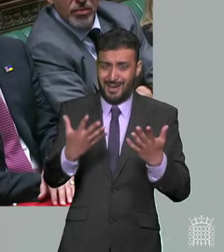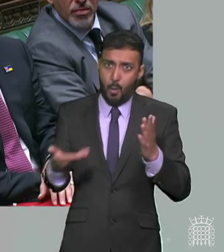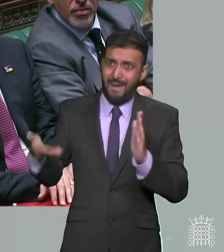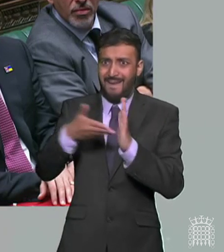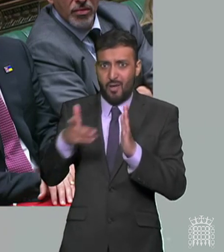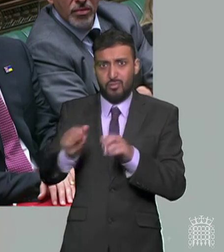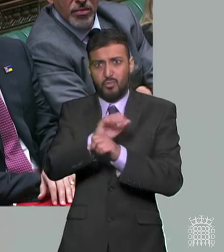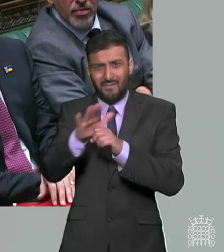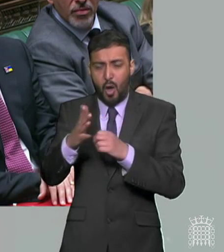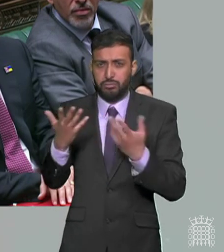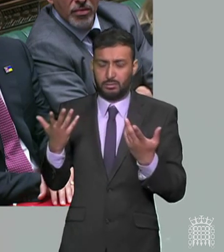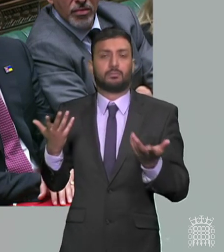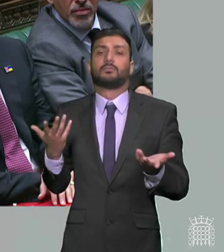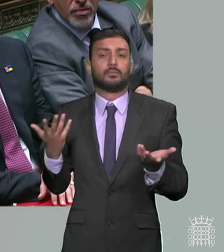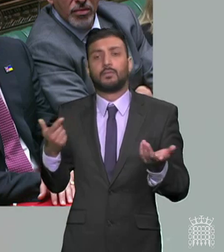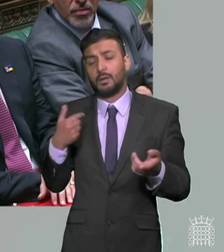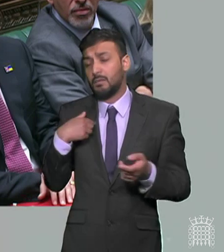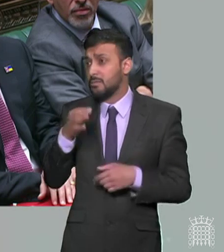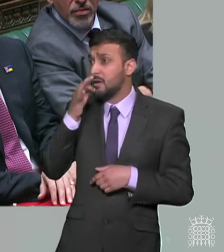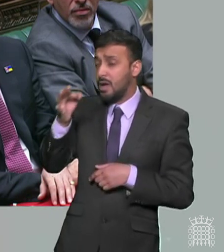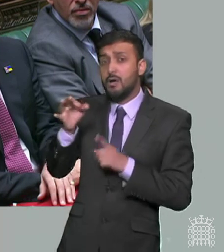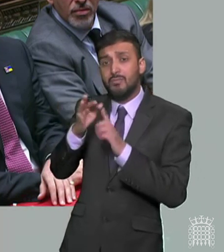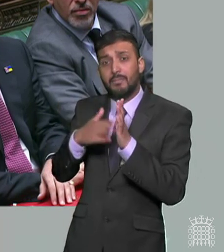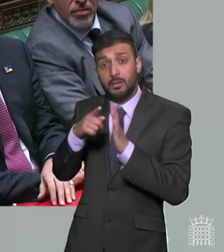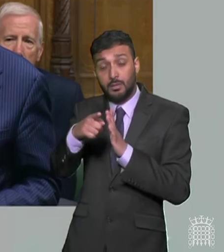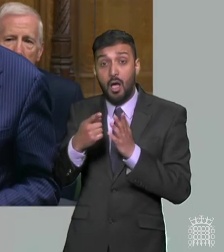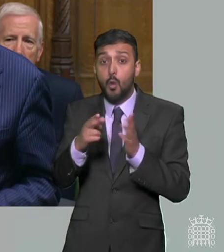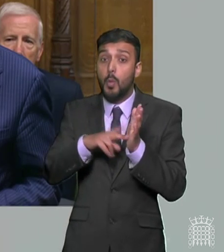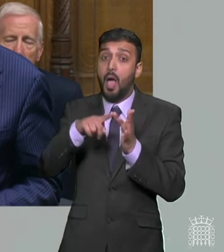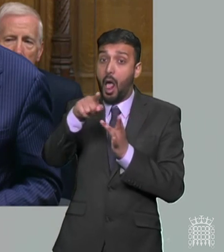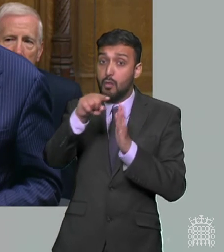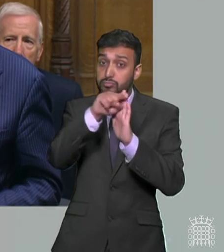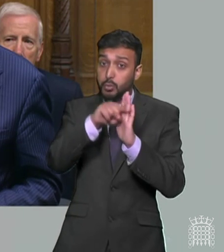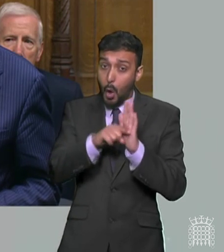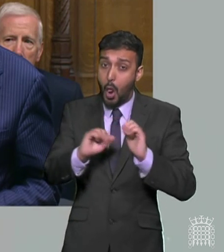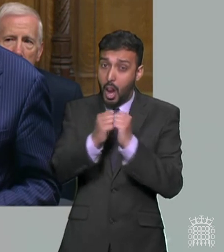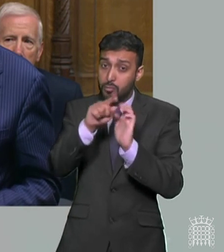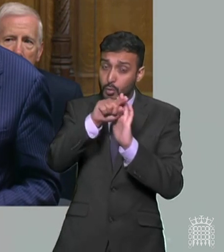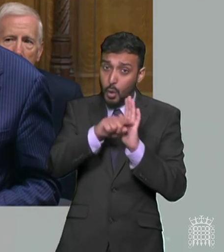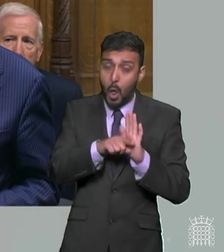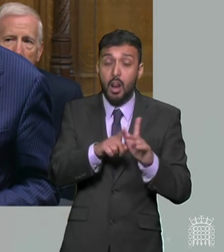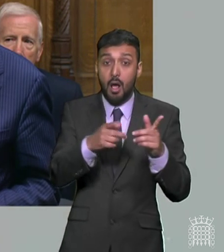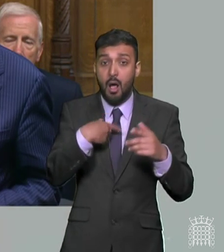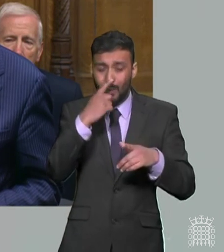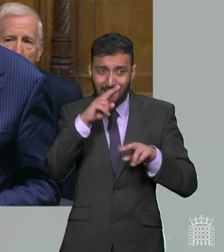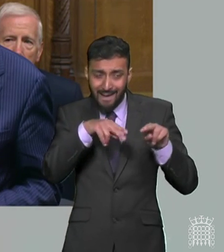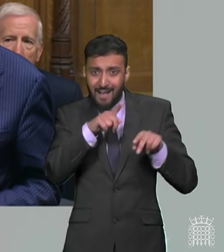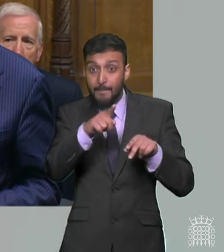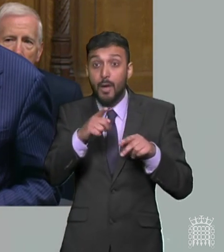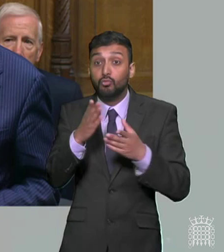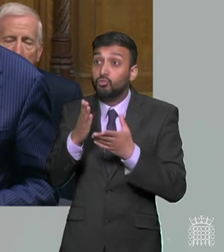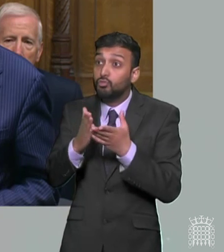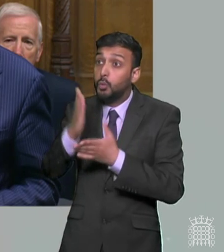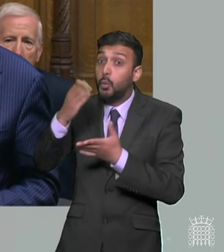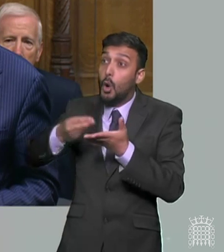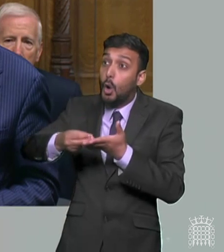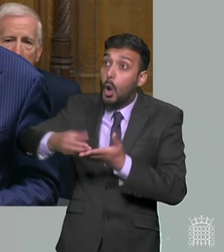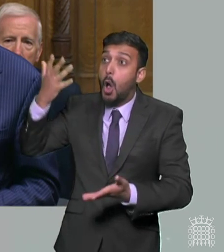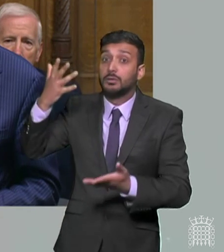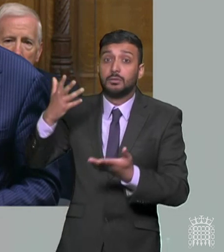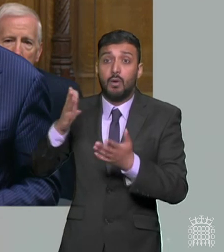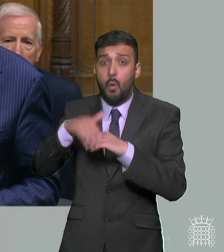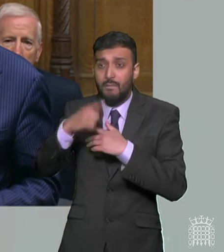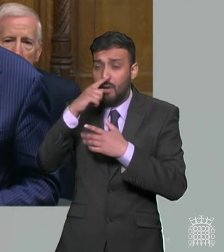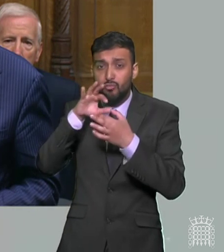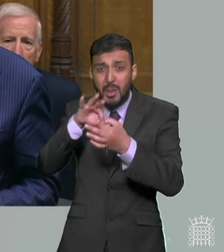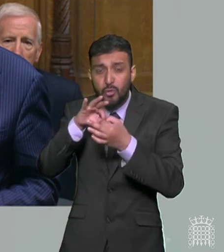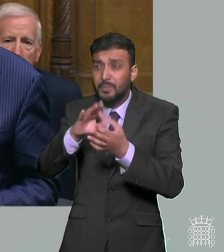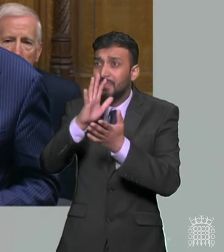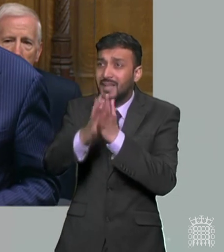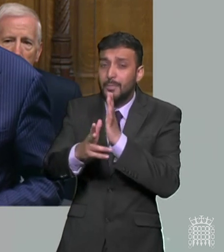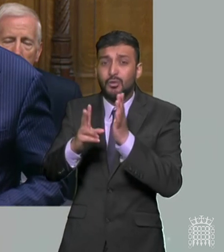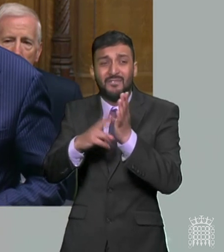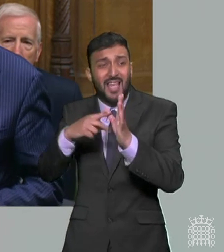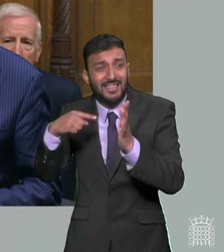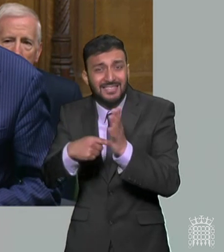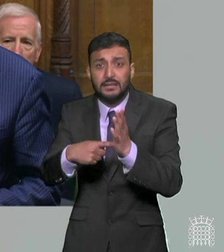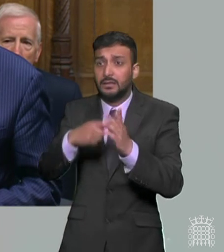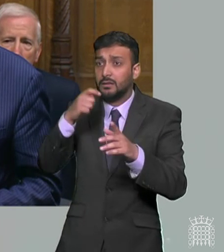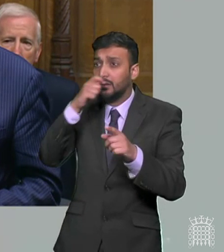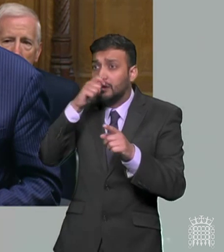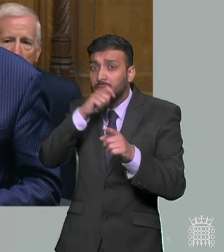The financial costs of the protocol can be measured, but the true cost, in relation to VAT, medicines, covid tests and damaged relationships, is much, much greater.